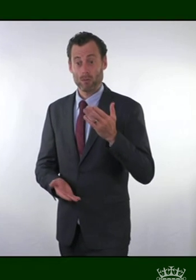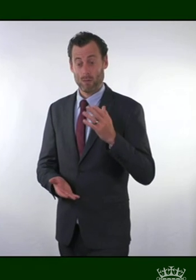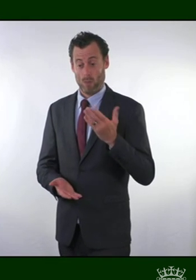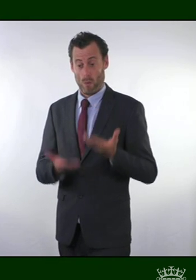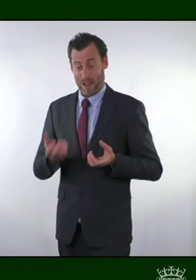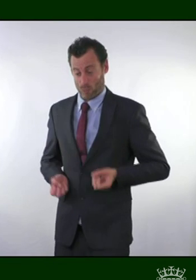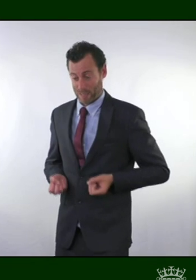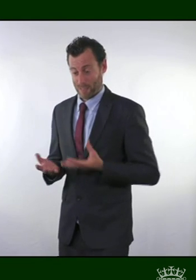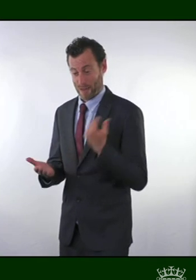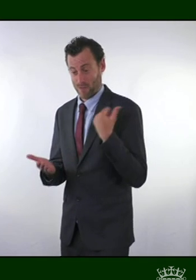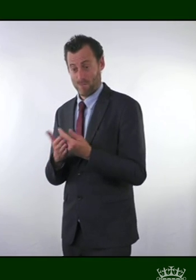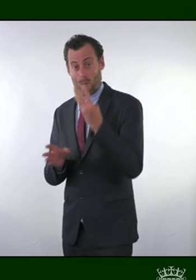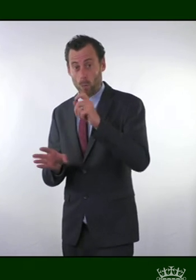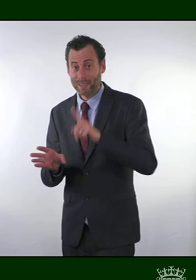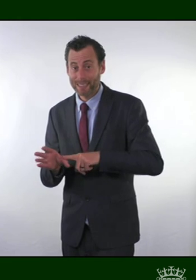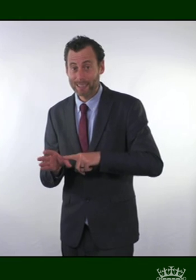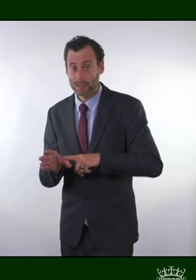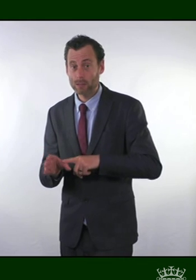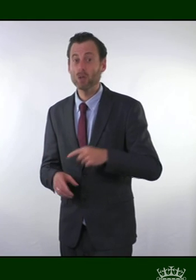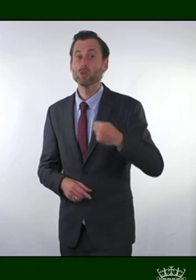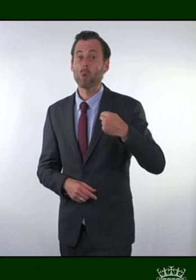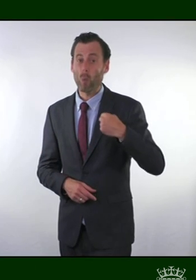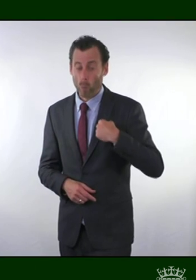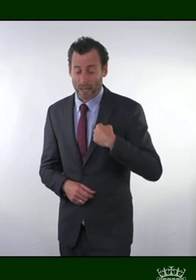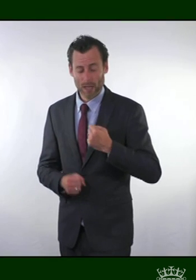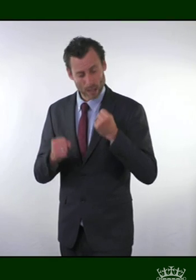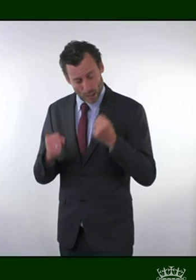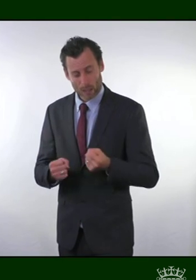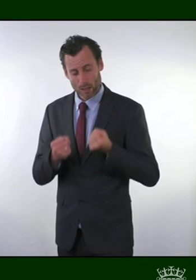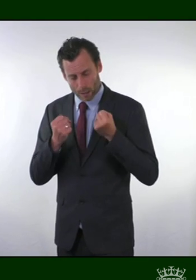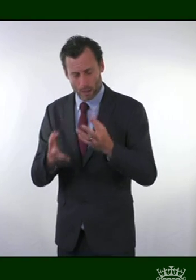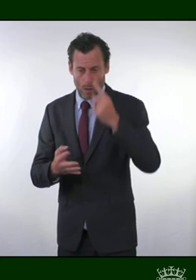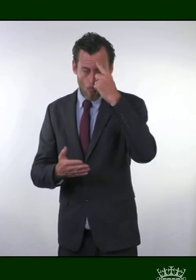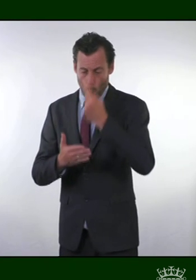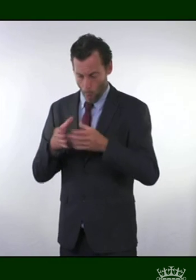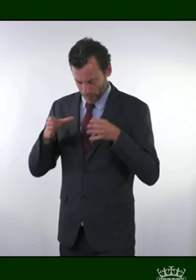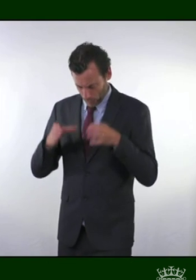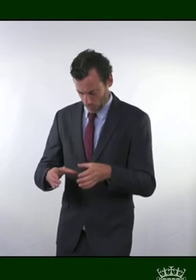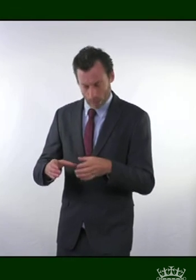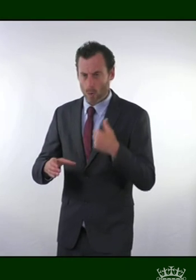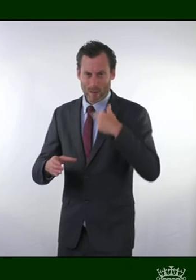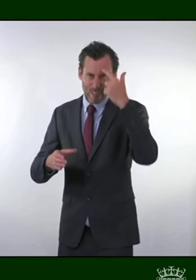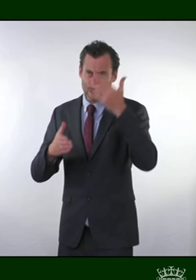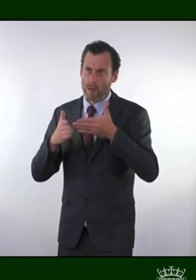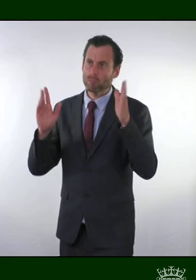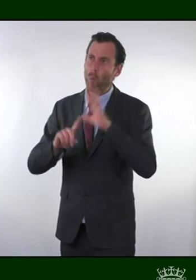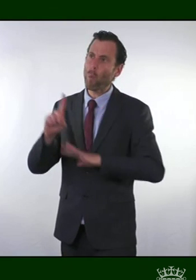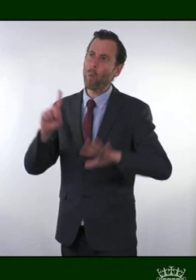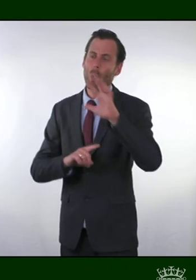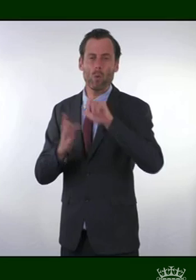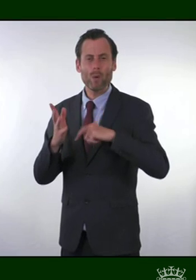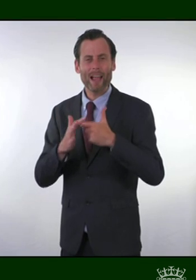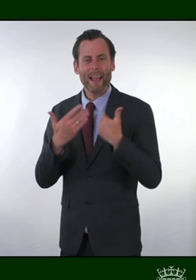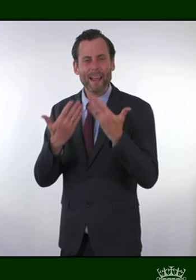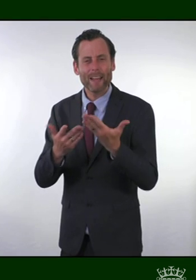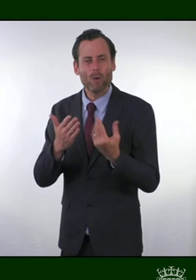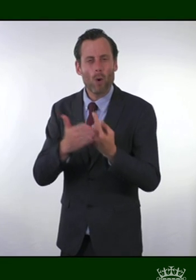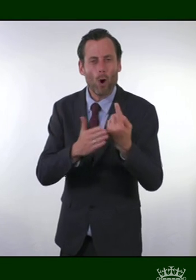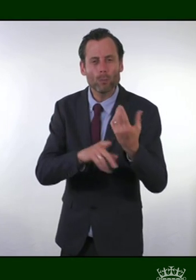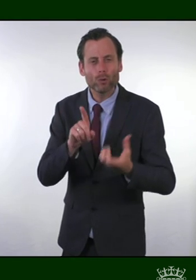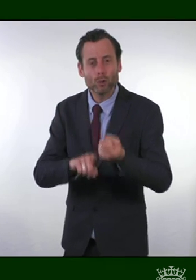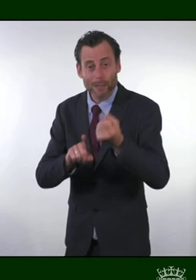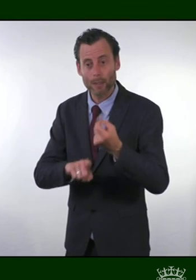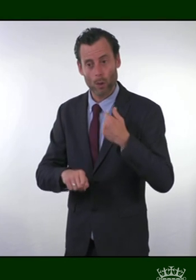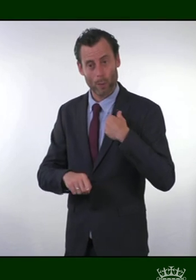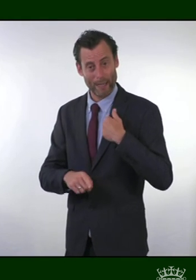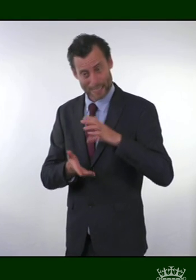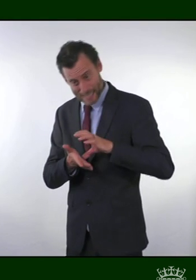It is a significant commitment of our level of ambition and support for every part of this United Kingdom, building prosperity for the future by having an investment revolution.